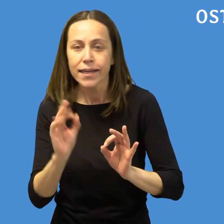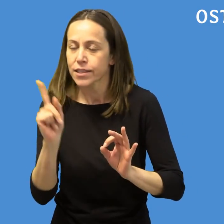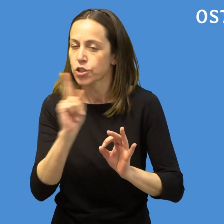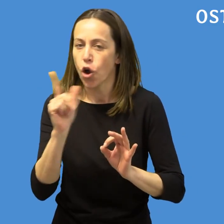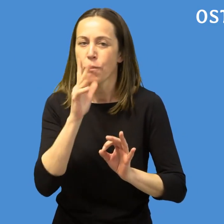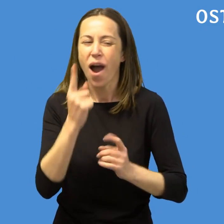no